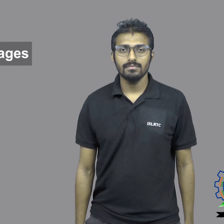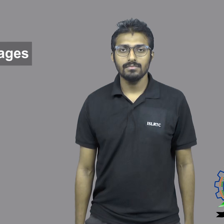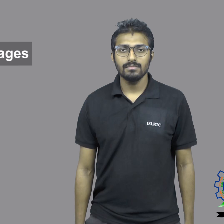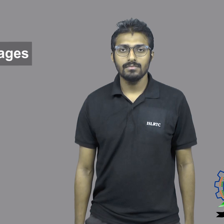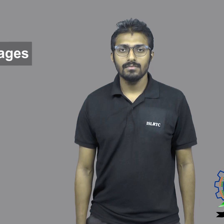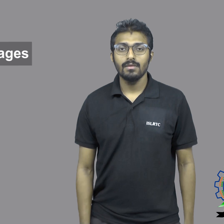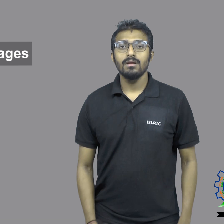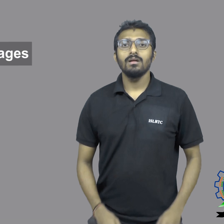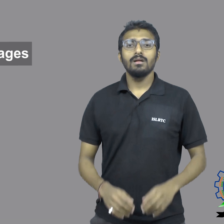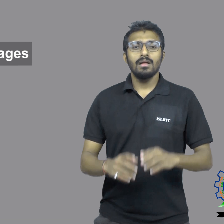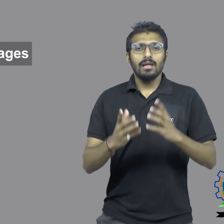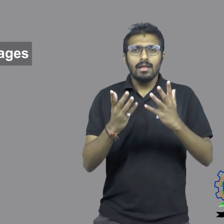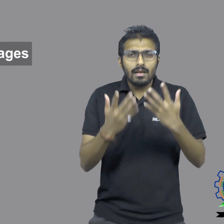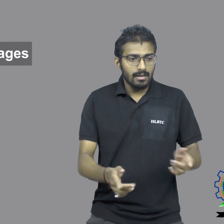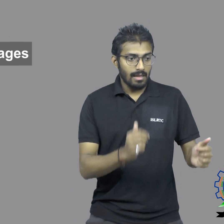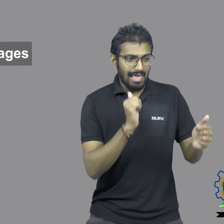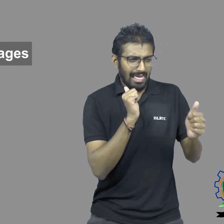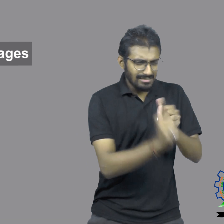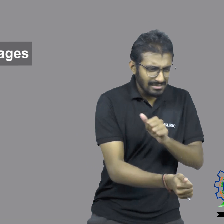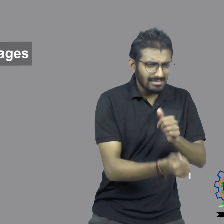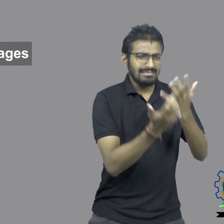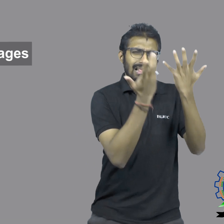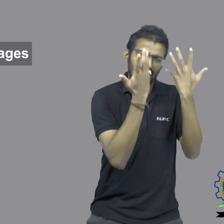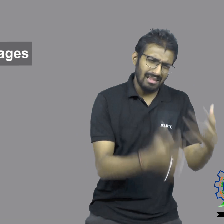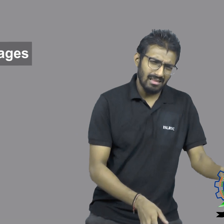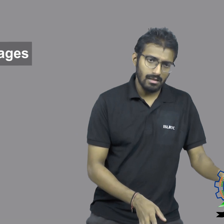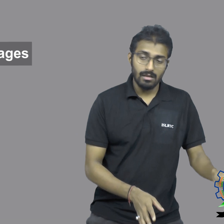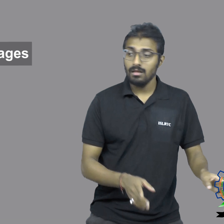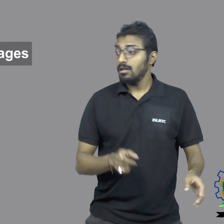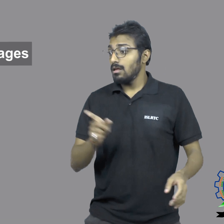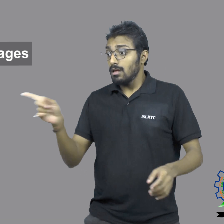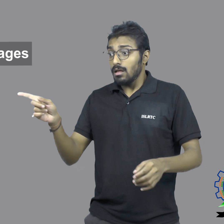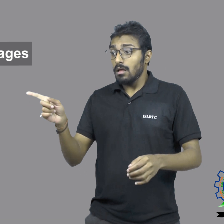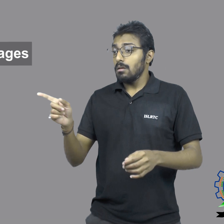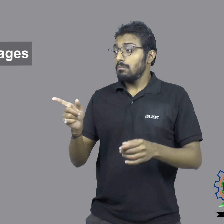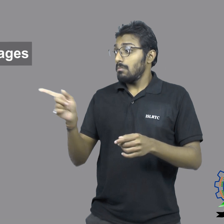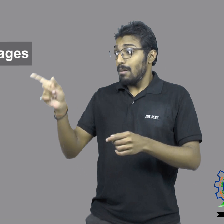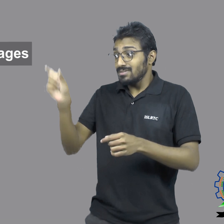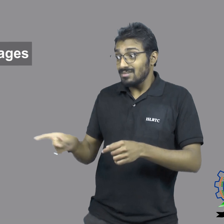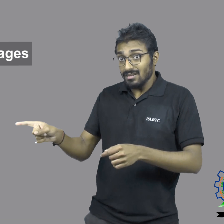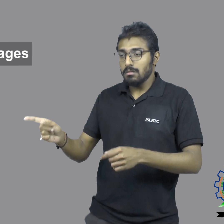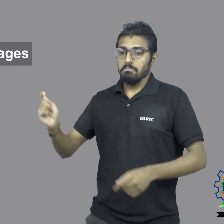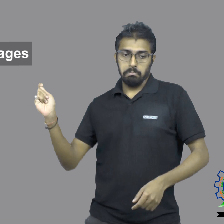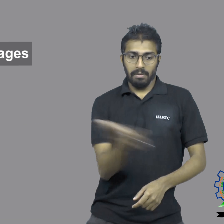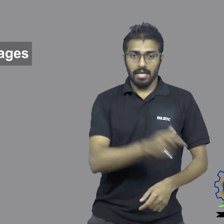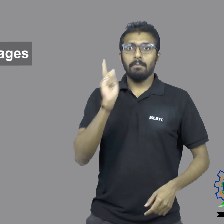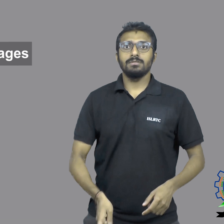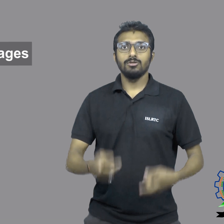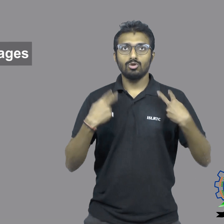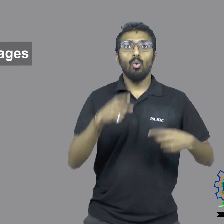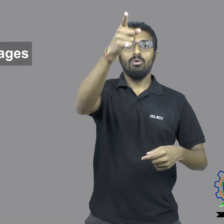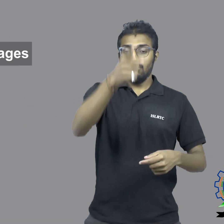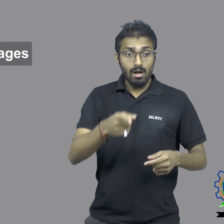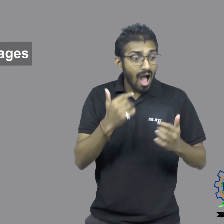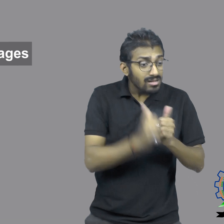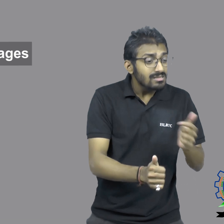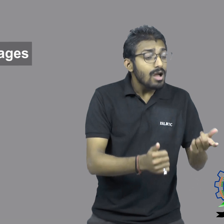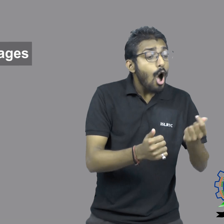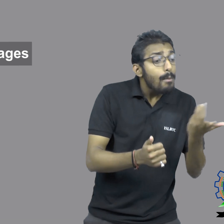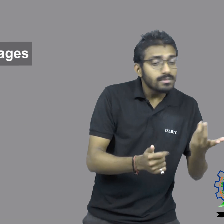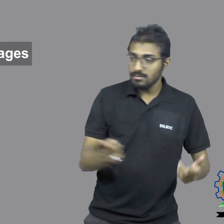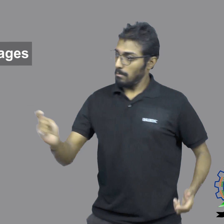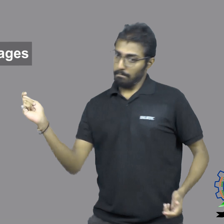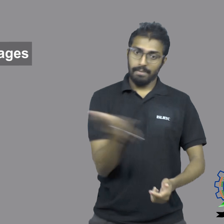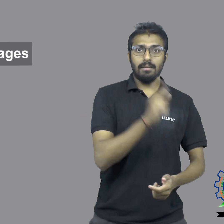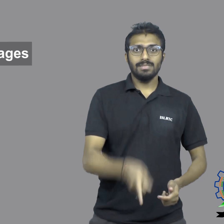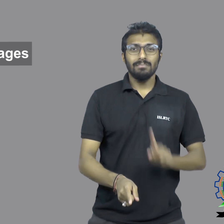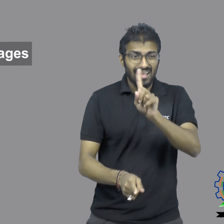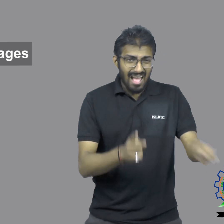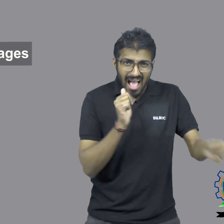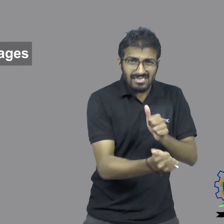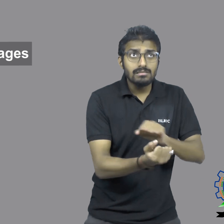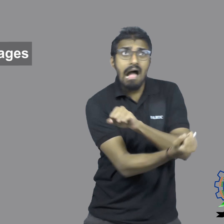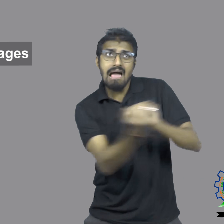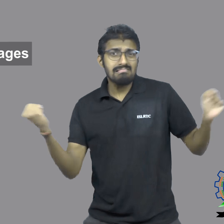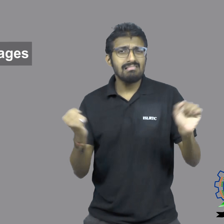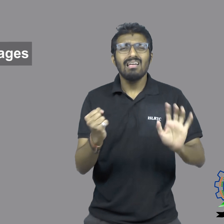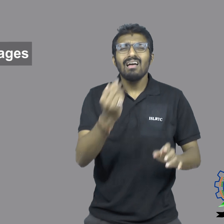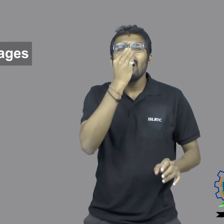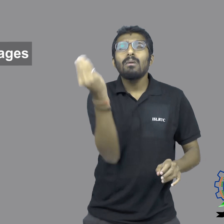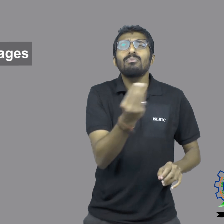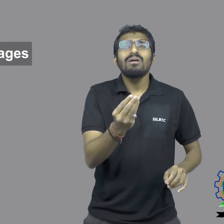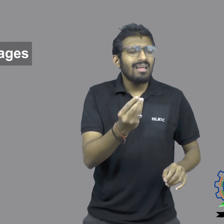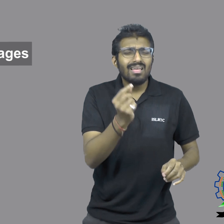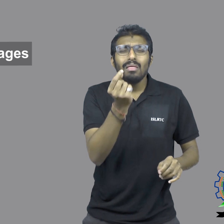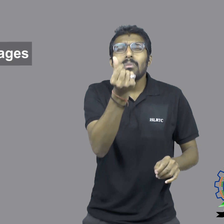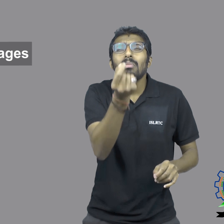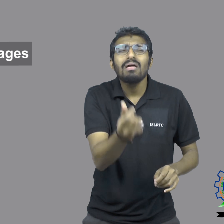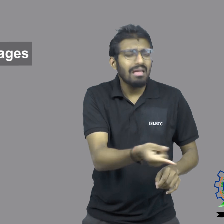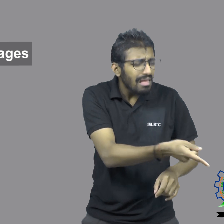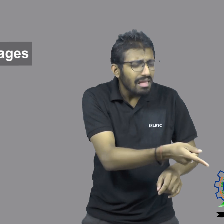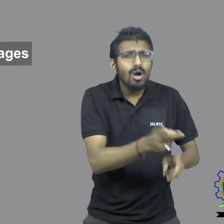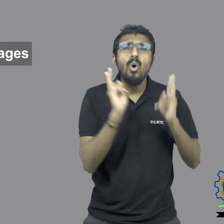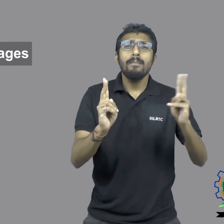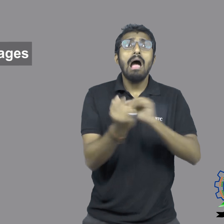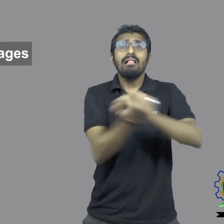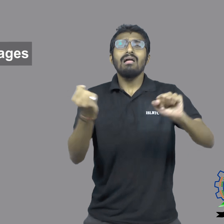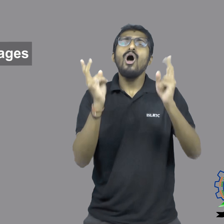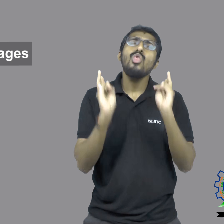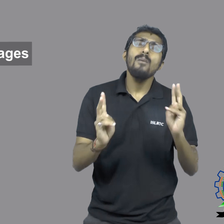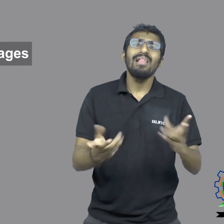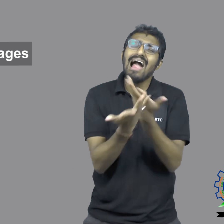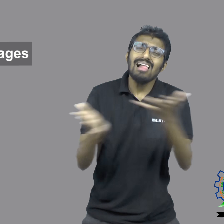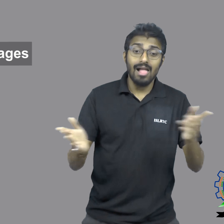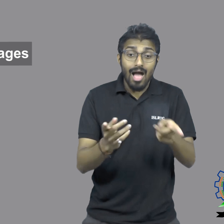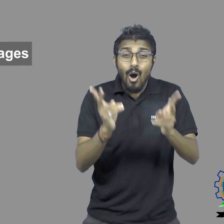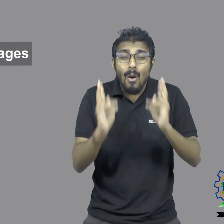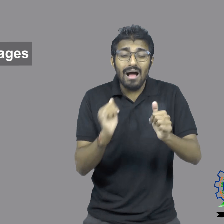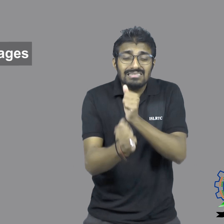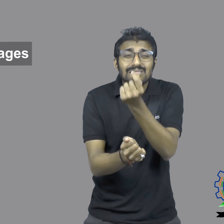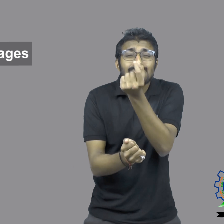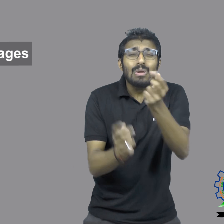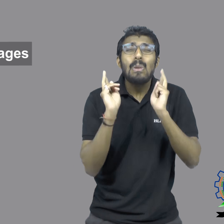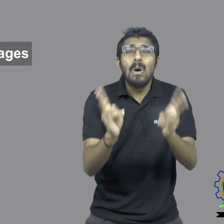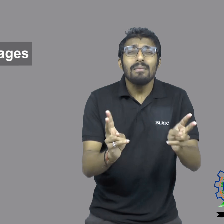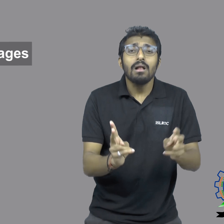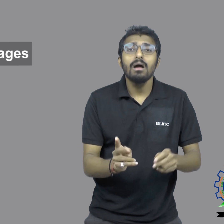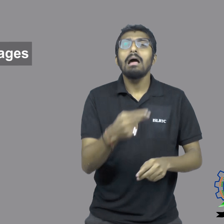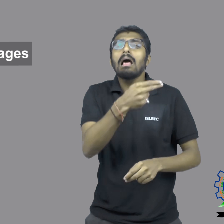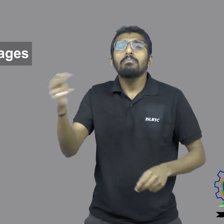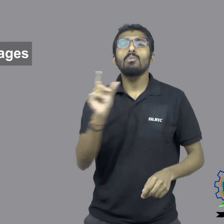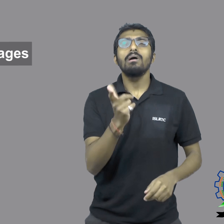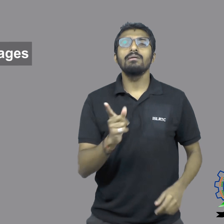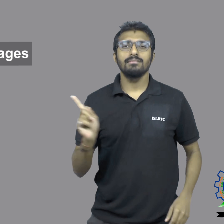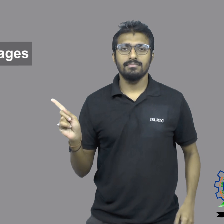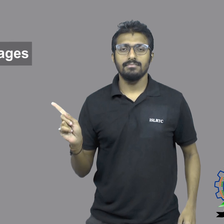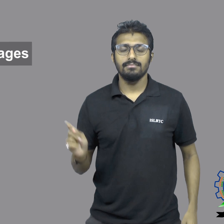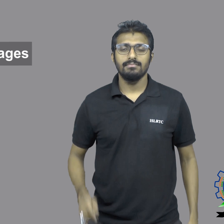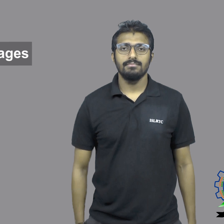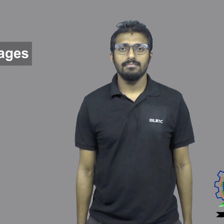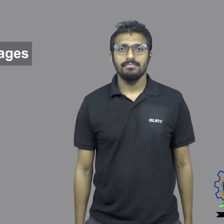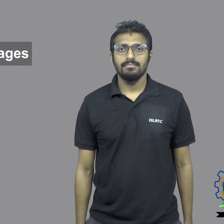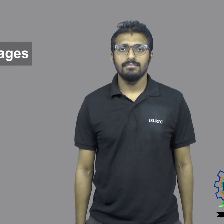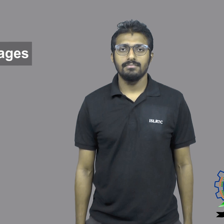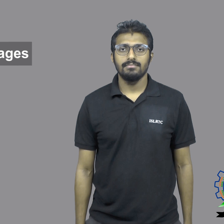General Damages